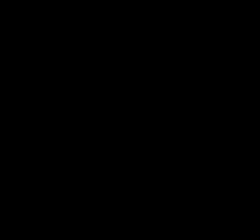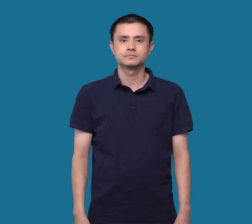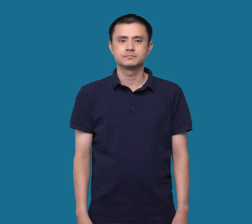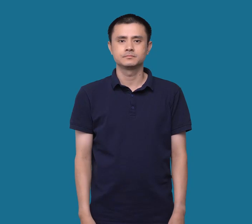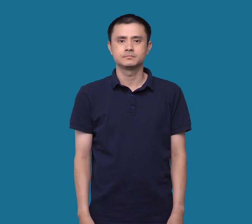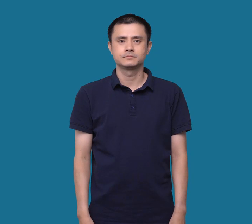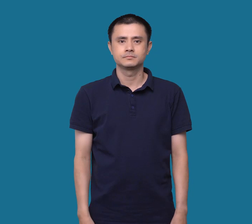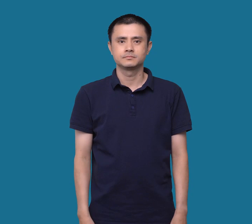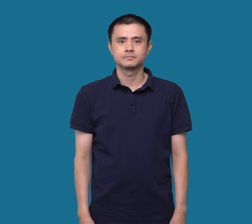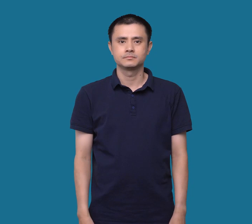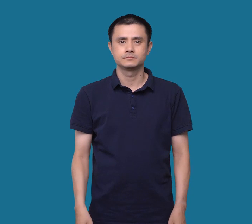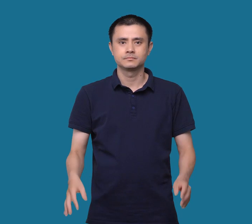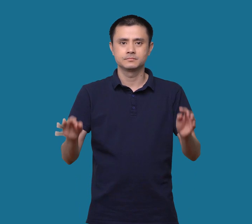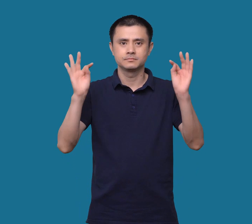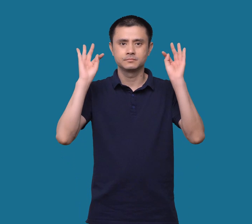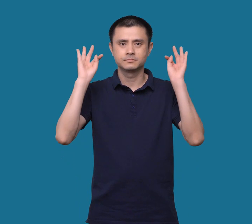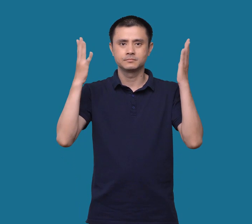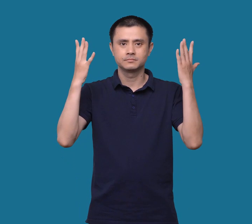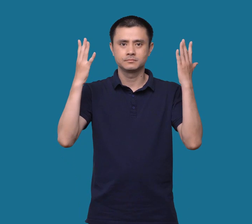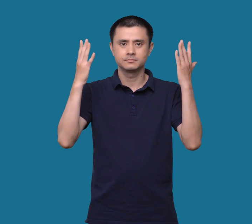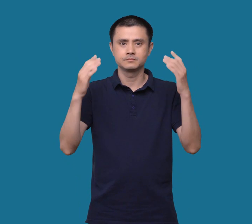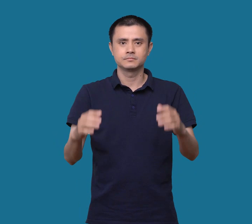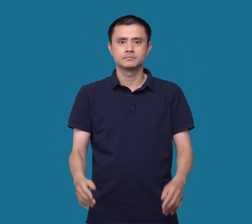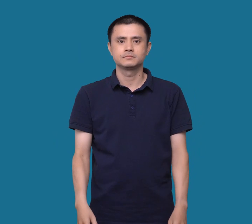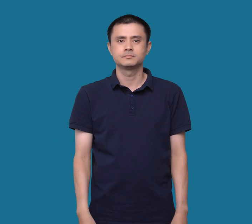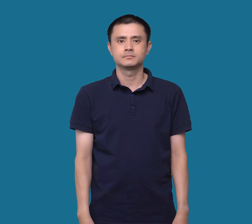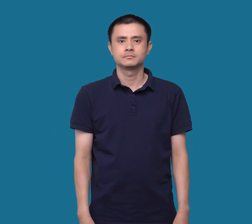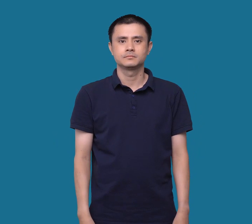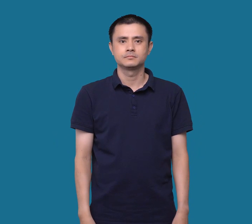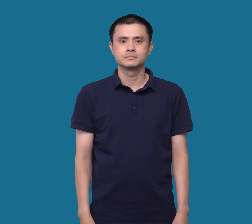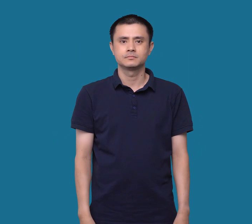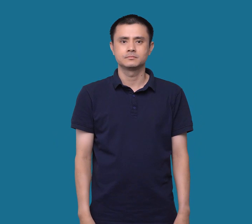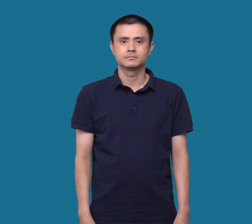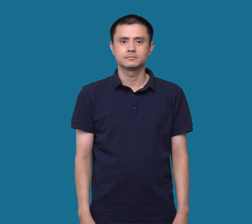trò chơi